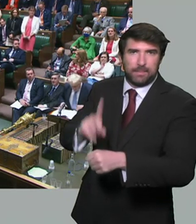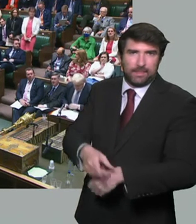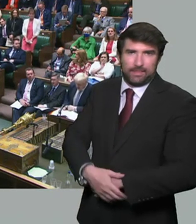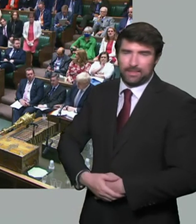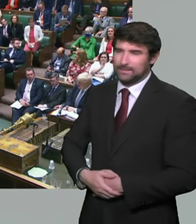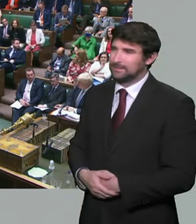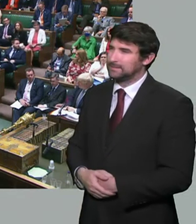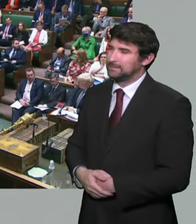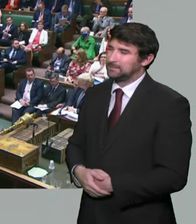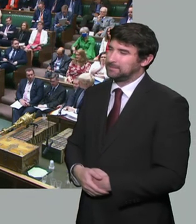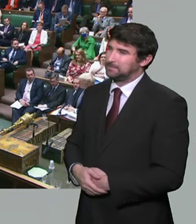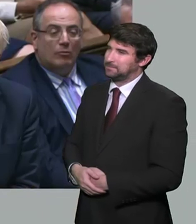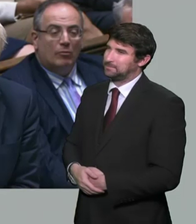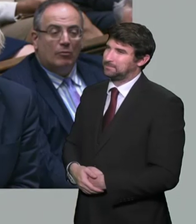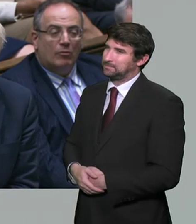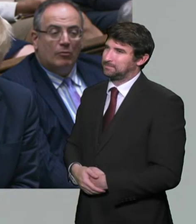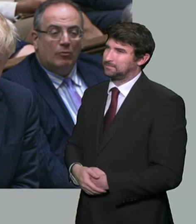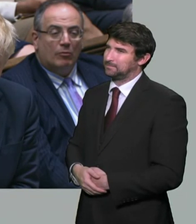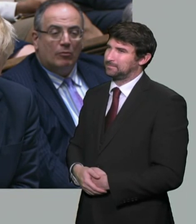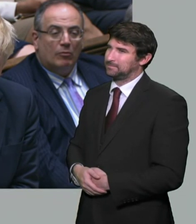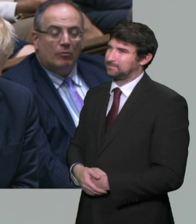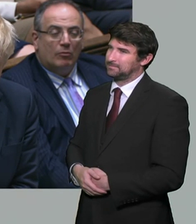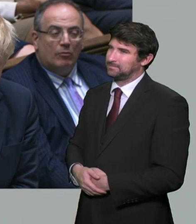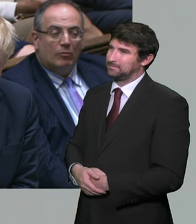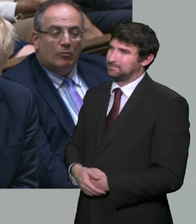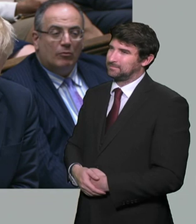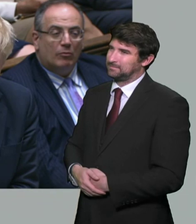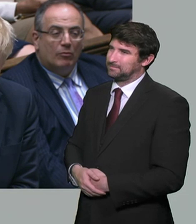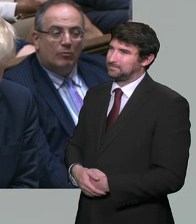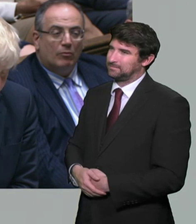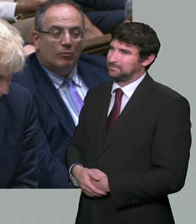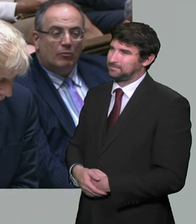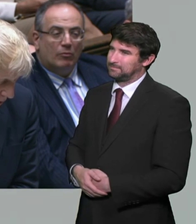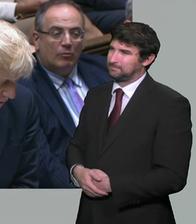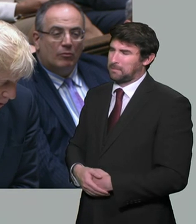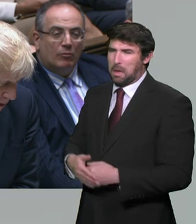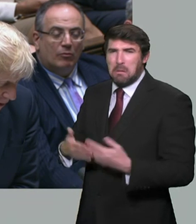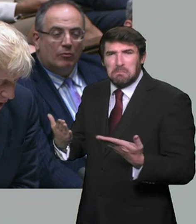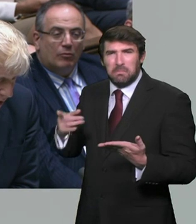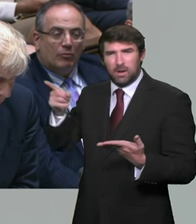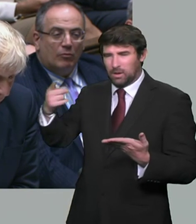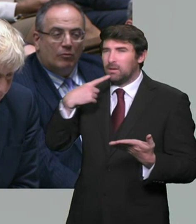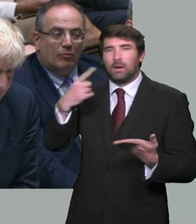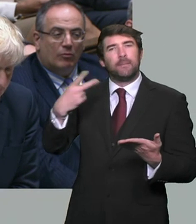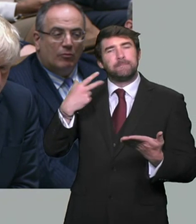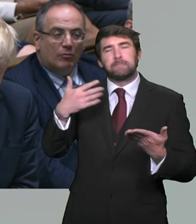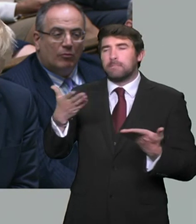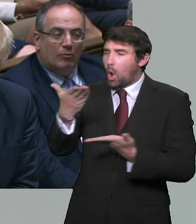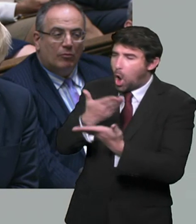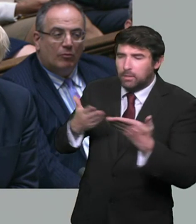The right honourable Gentleman says there was no consultation. Actually, I much enjoy my conversations with representatives of the Scottish Administration.